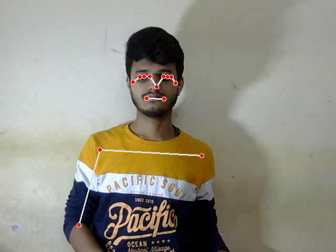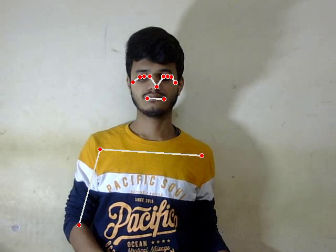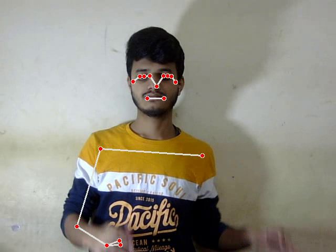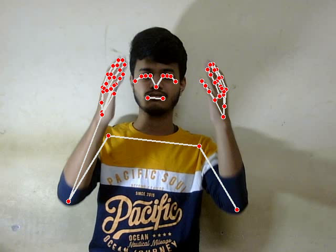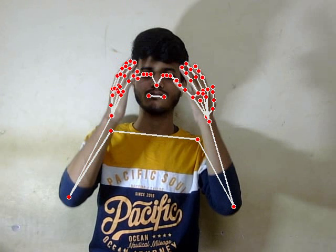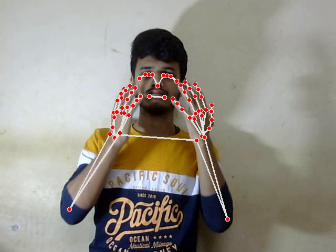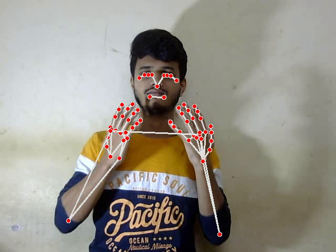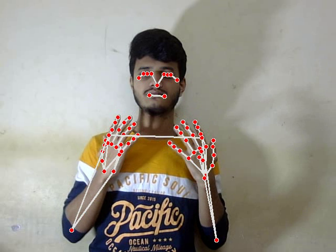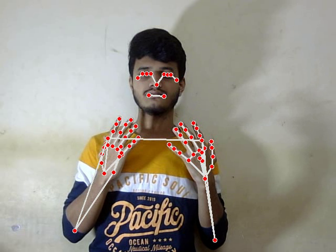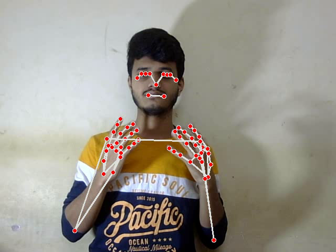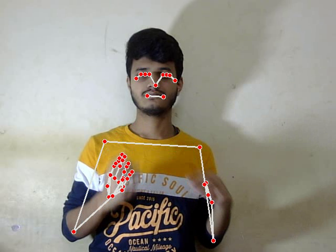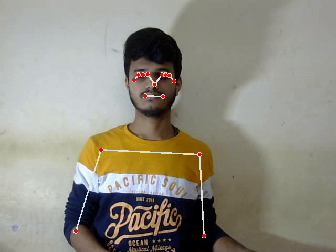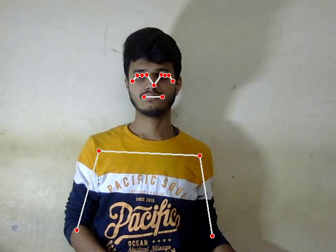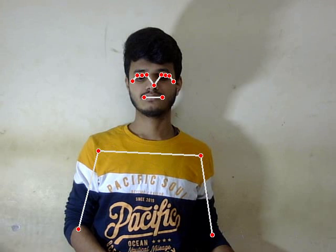sad